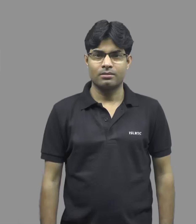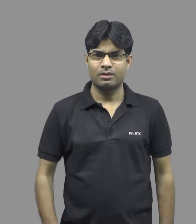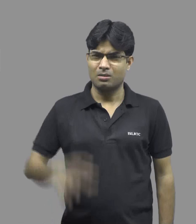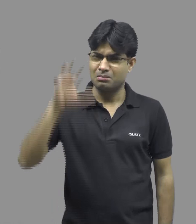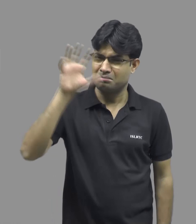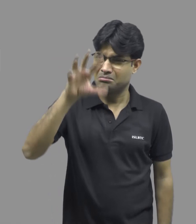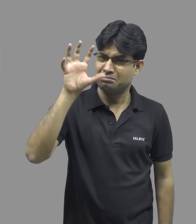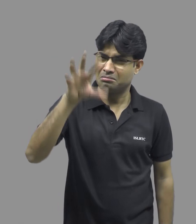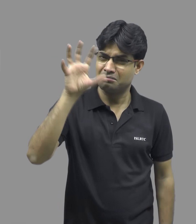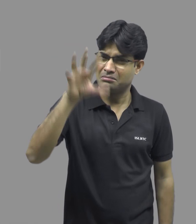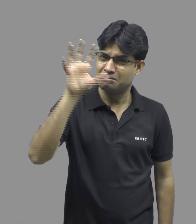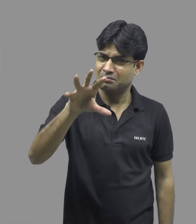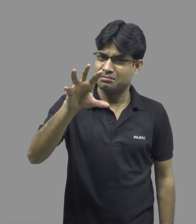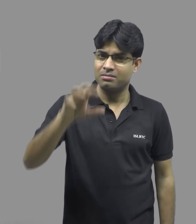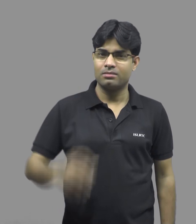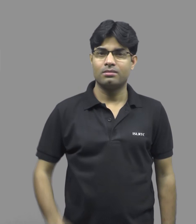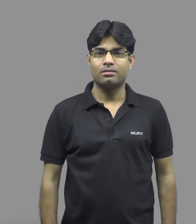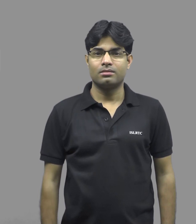Scold